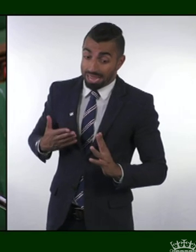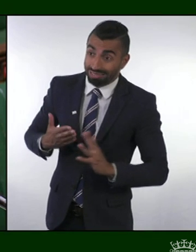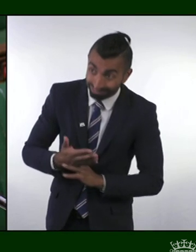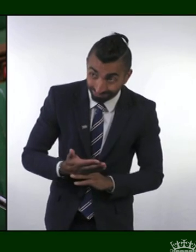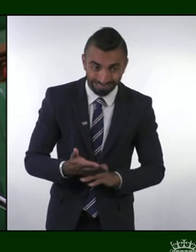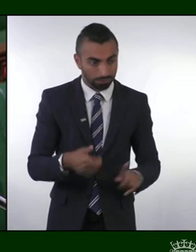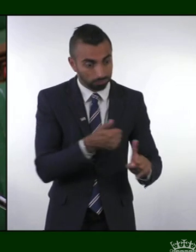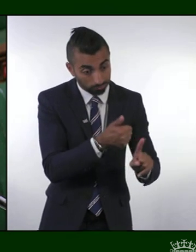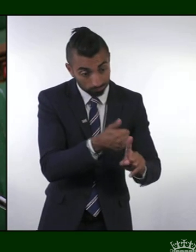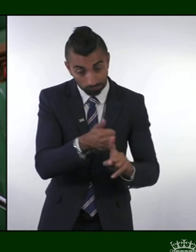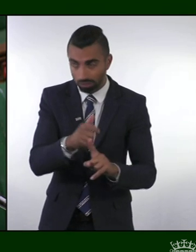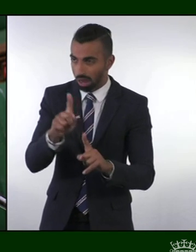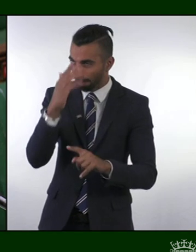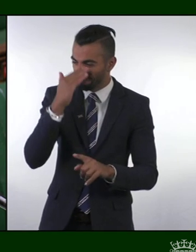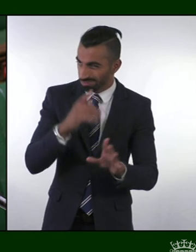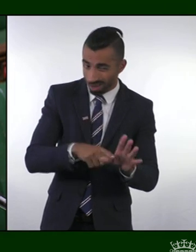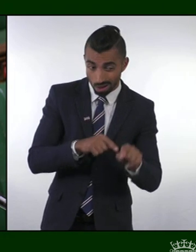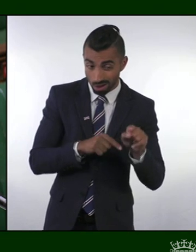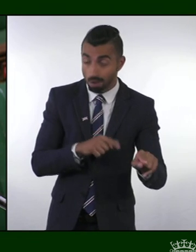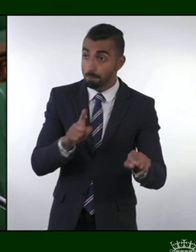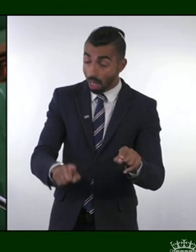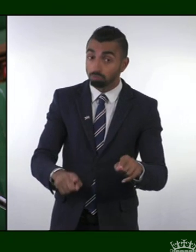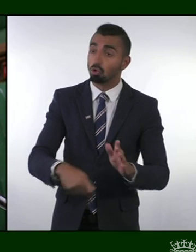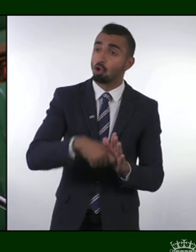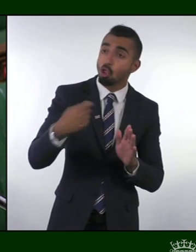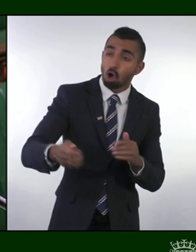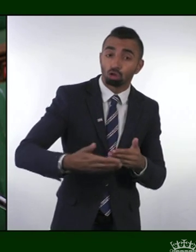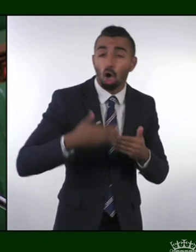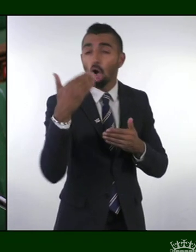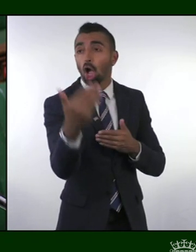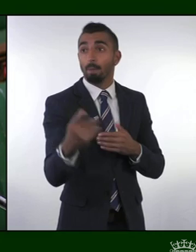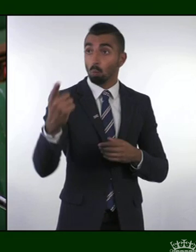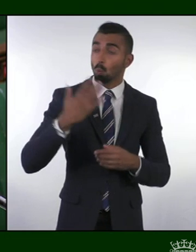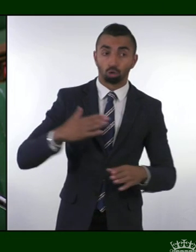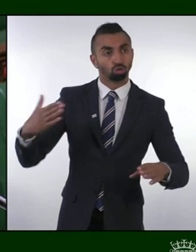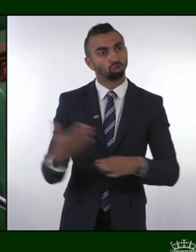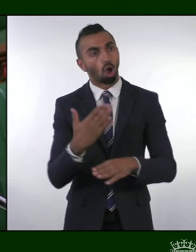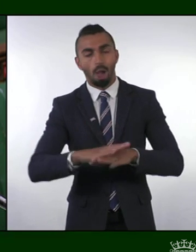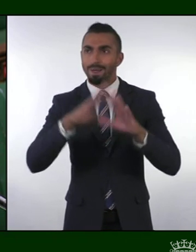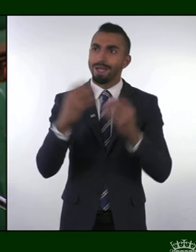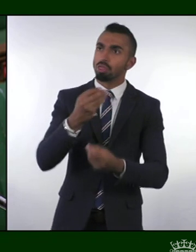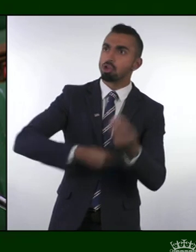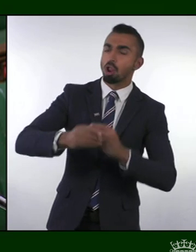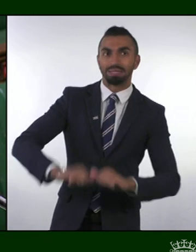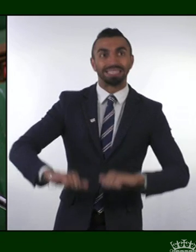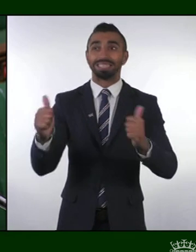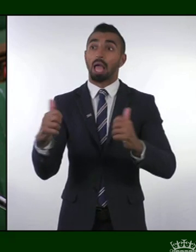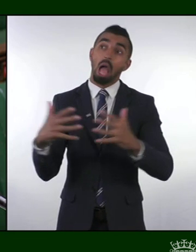In the long term, only a dynamic market economy can provide sustainable, long-term employment for young people and beyond.